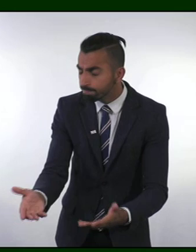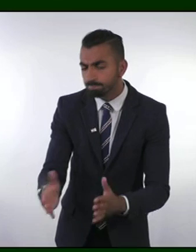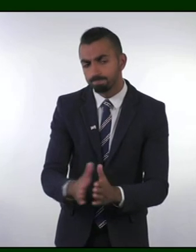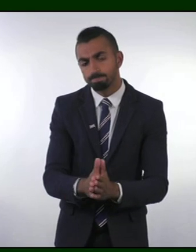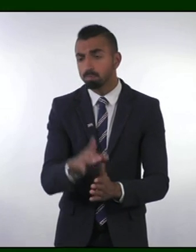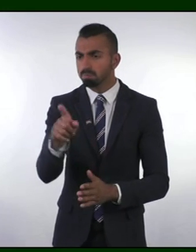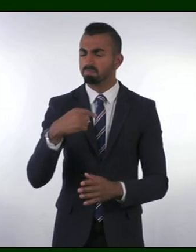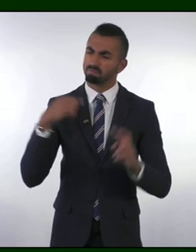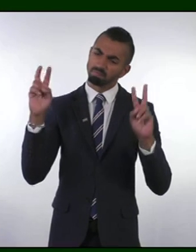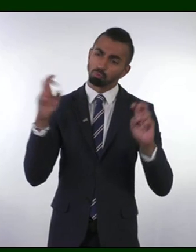Let me give just one example of the red—of what not to do.